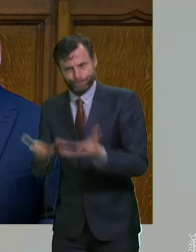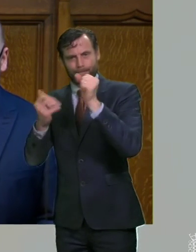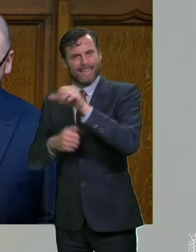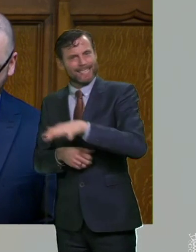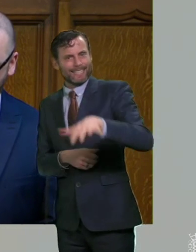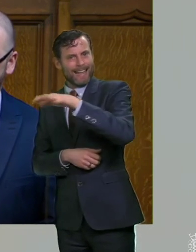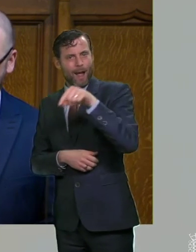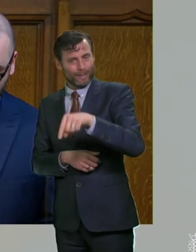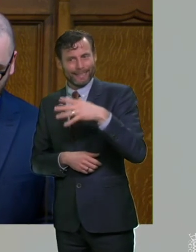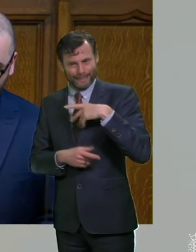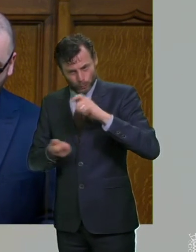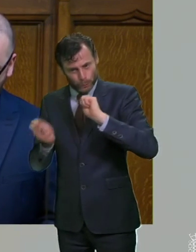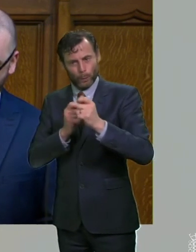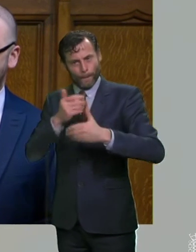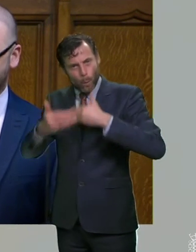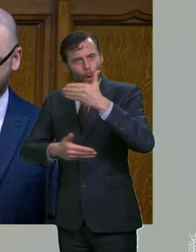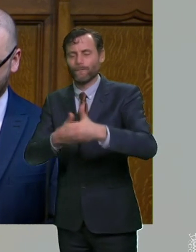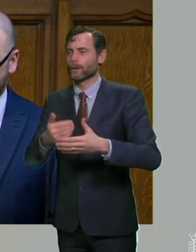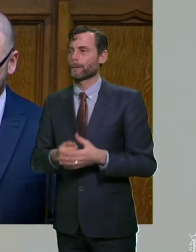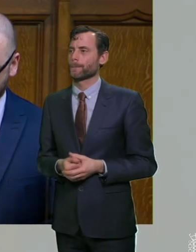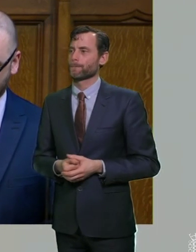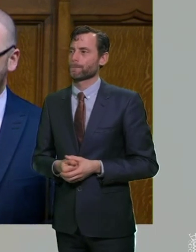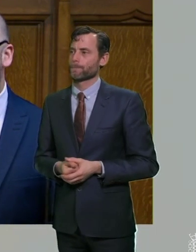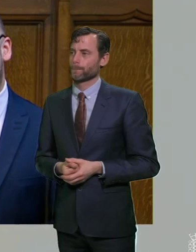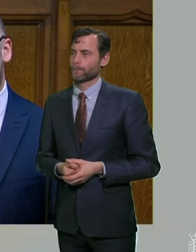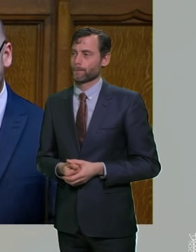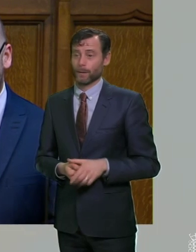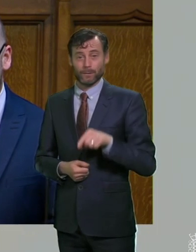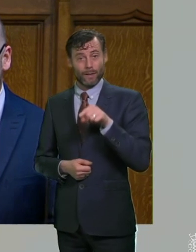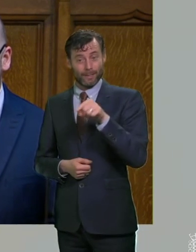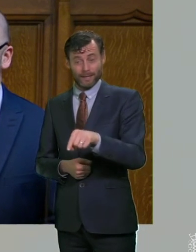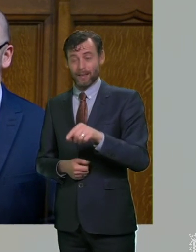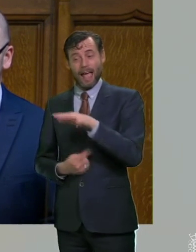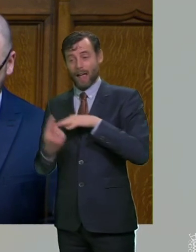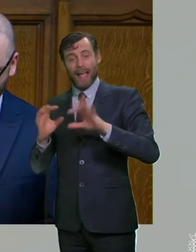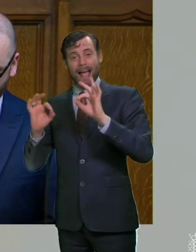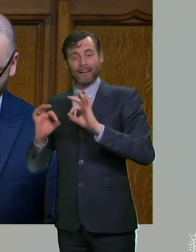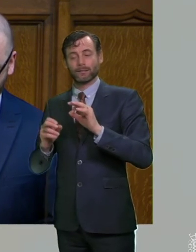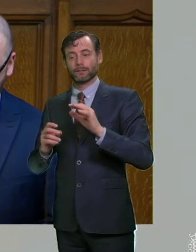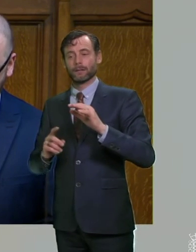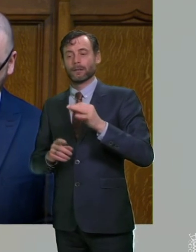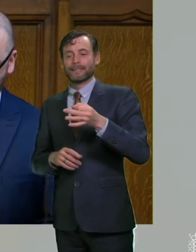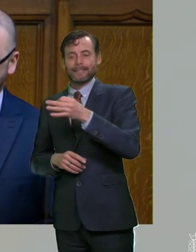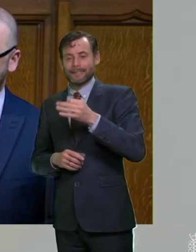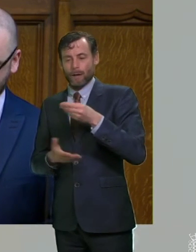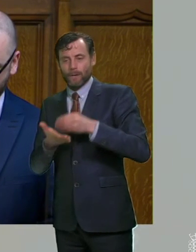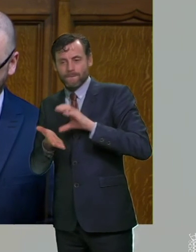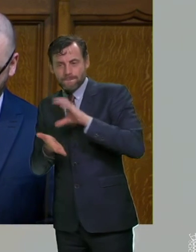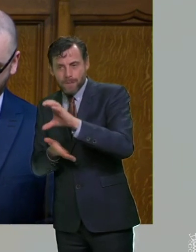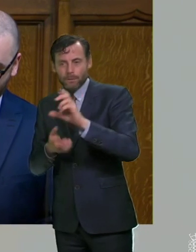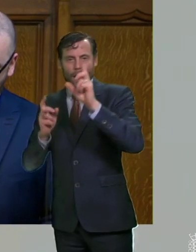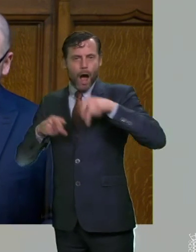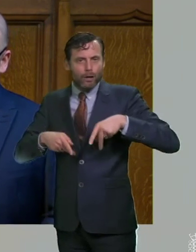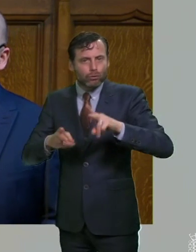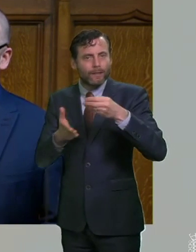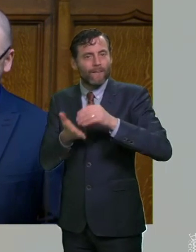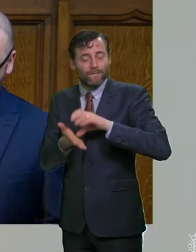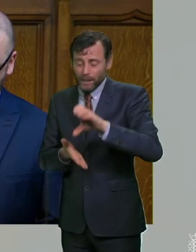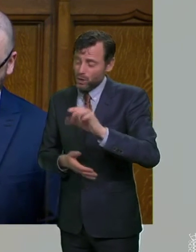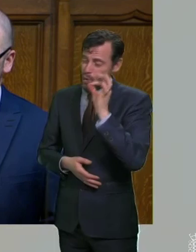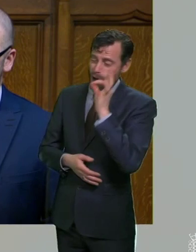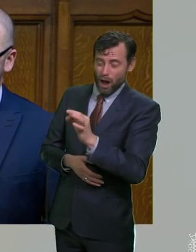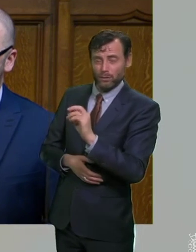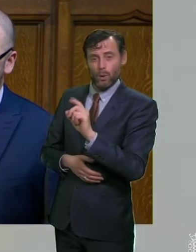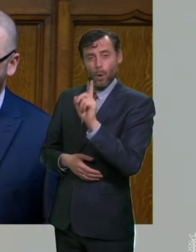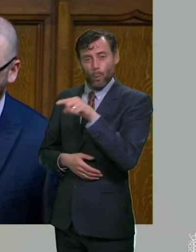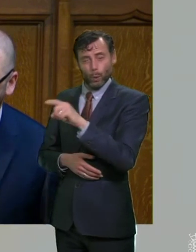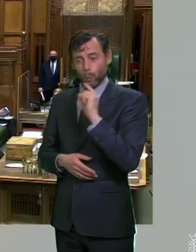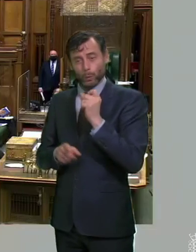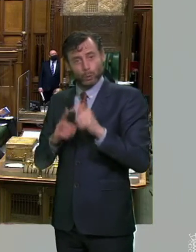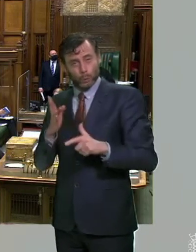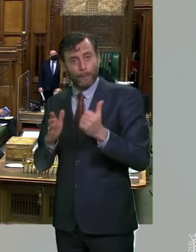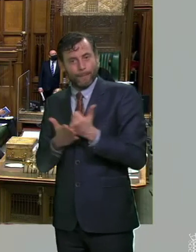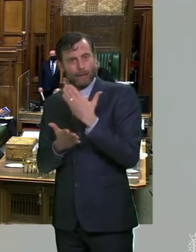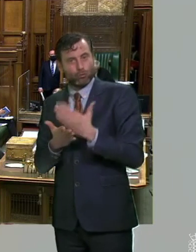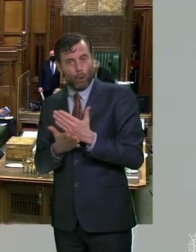On towns such as Radcliffe and Prestwich, which have not received towns fund or future high streets funding, can my right honourable Friend advise on what assistance this levelling-up Government can provide to make sure these towns are not forgotten?